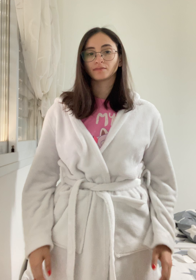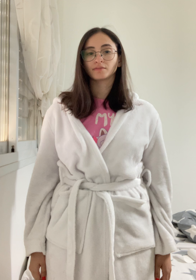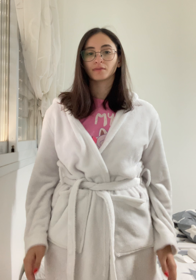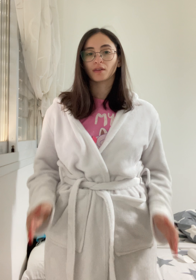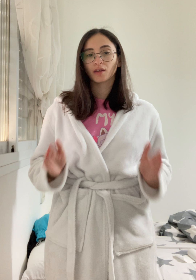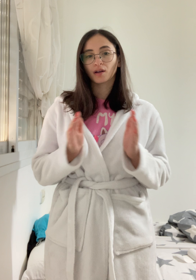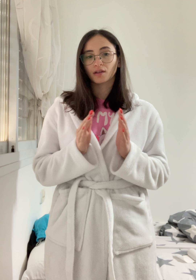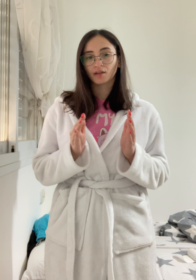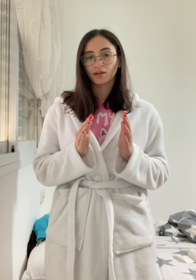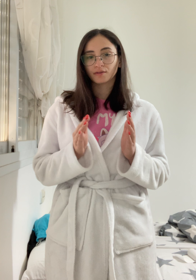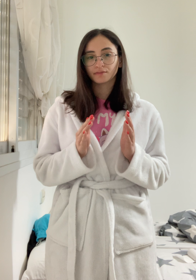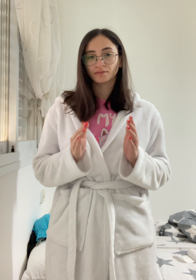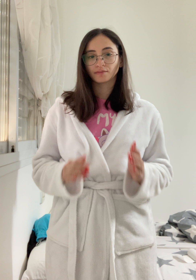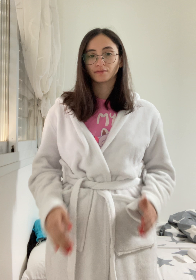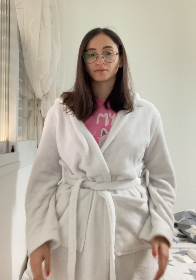קטן